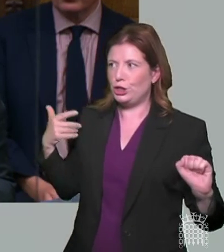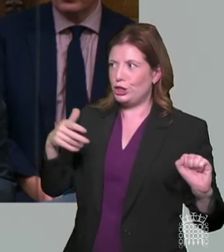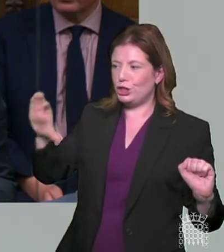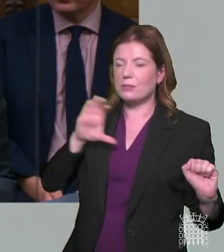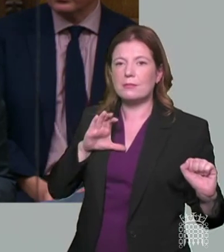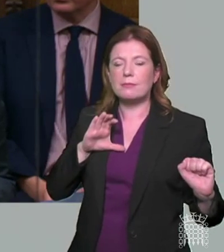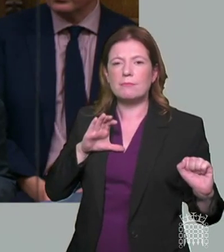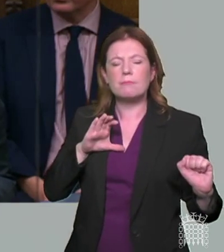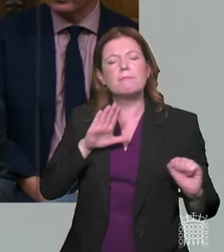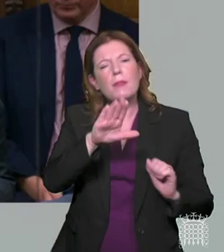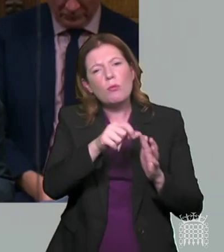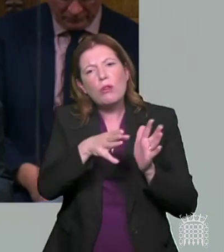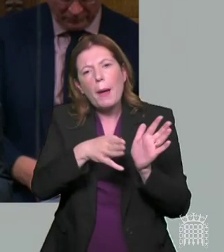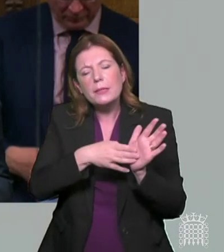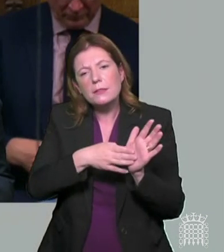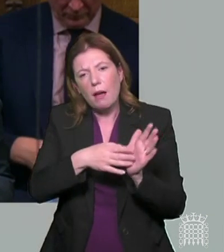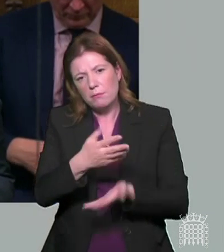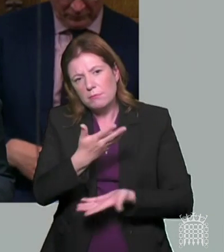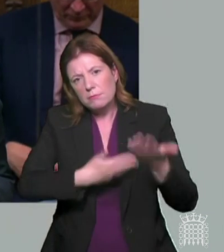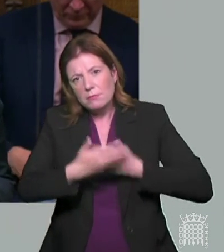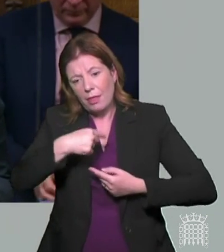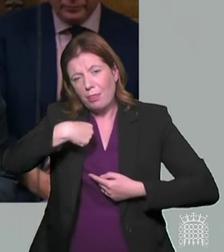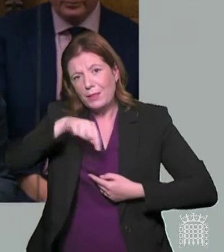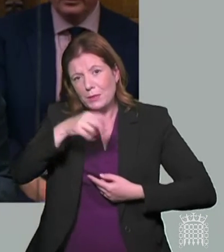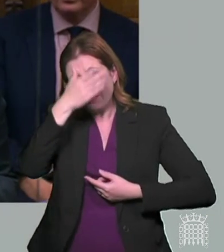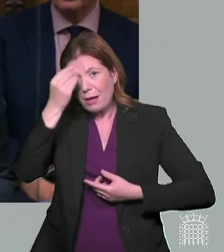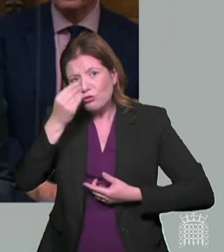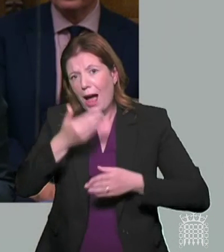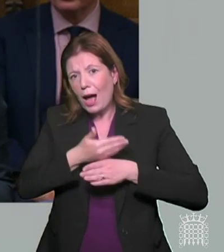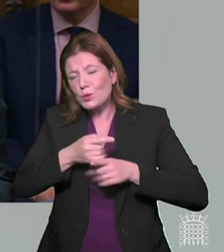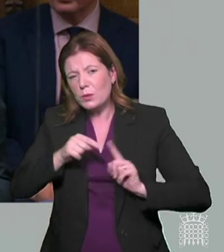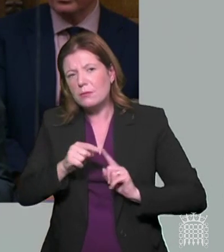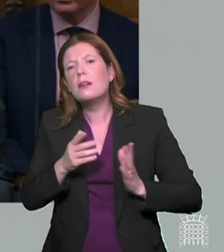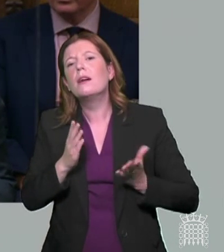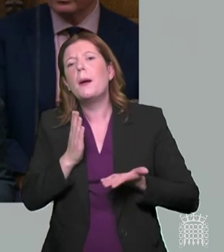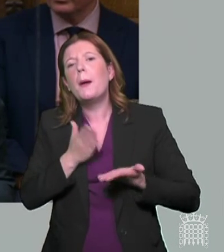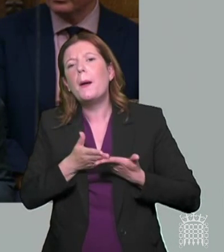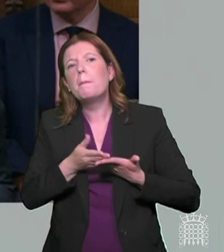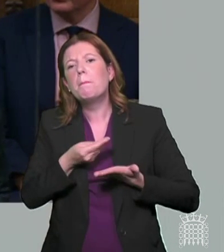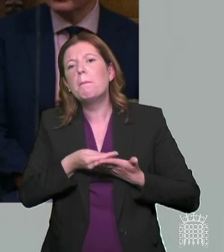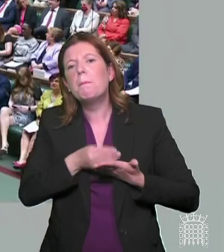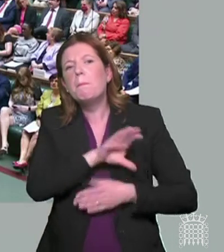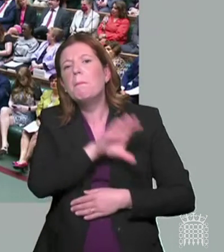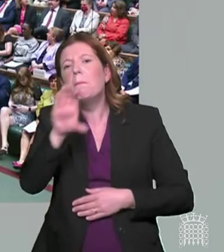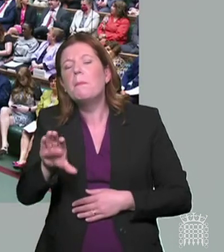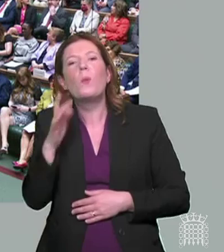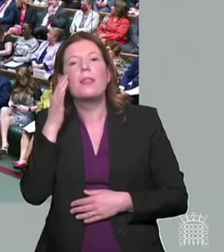So can the Prime Minister tell me, in Dementia Action Week, when the dementia moonshot will be delivered?